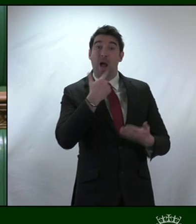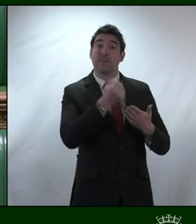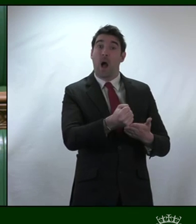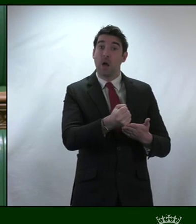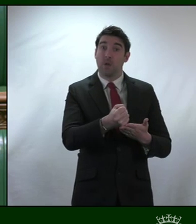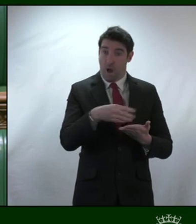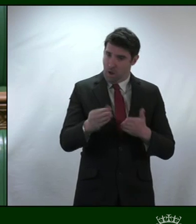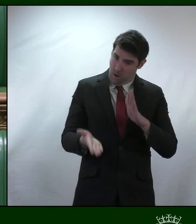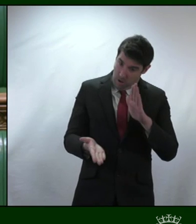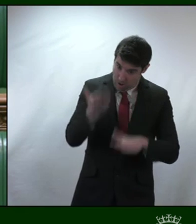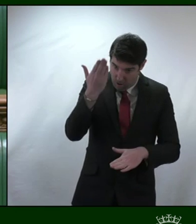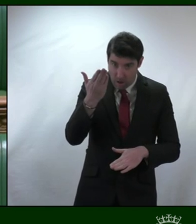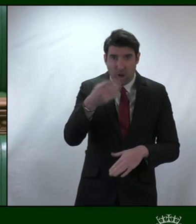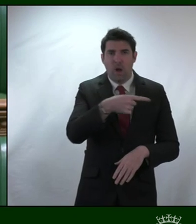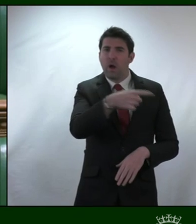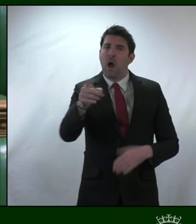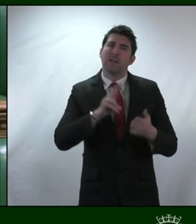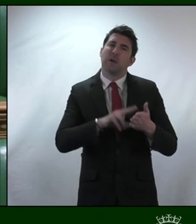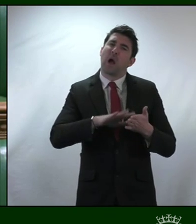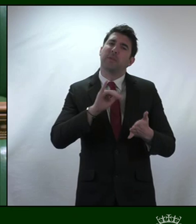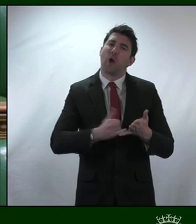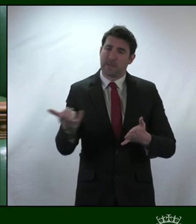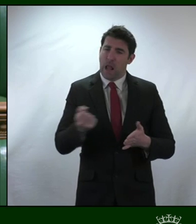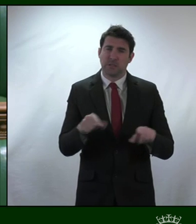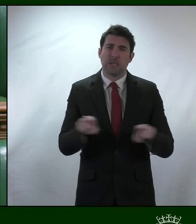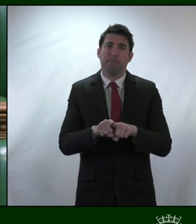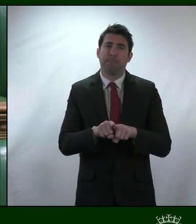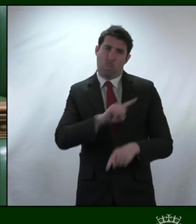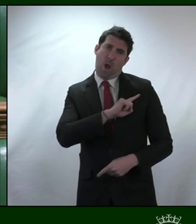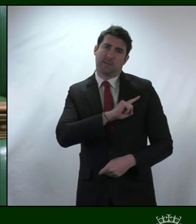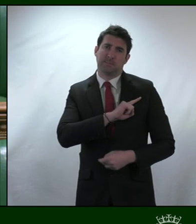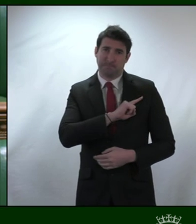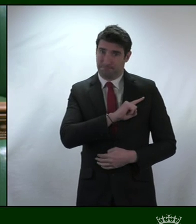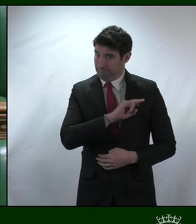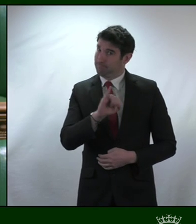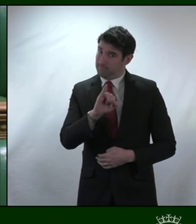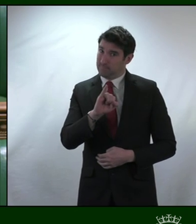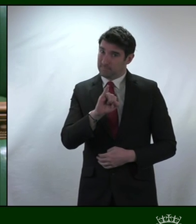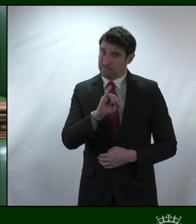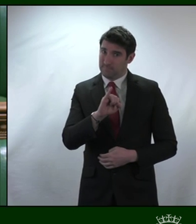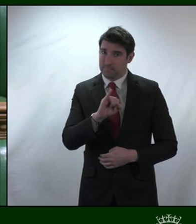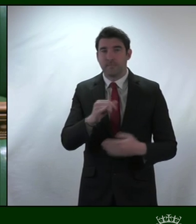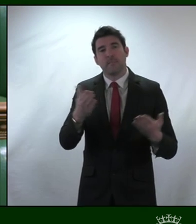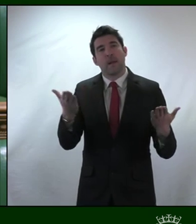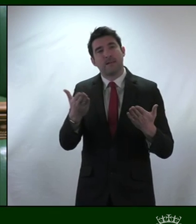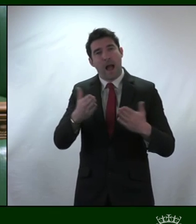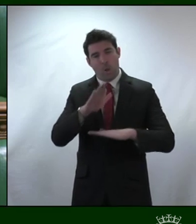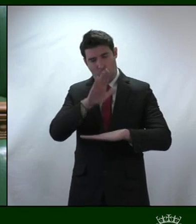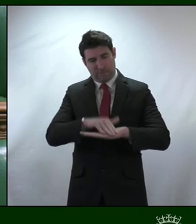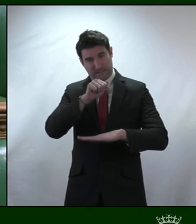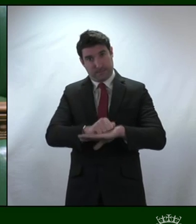It is now likely that the next big mistake will be over the easing of restrictions over Christmas—and it is not smarmy lawyers saying this.